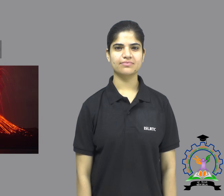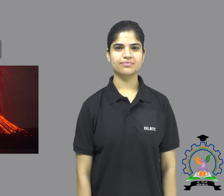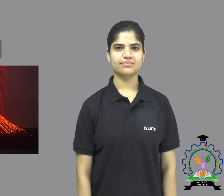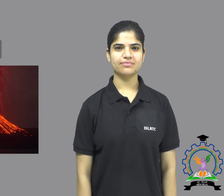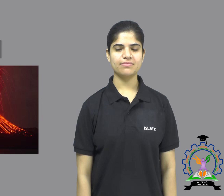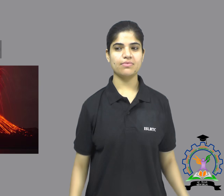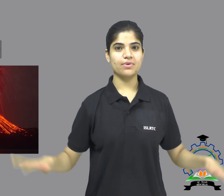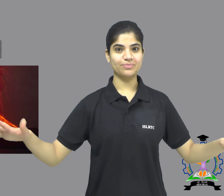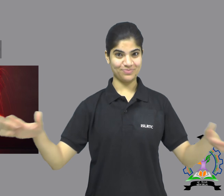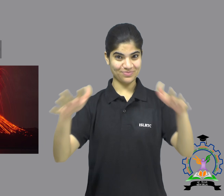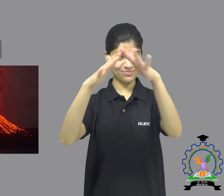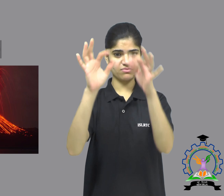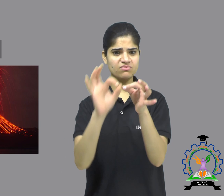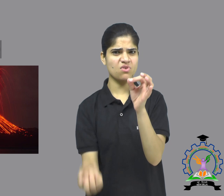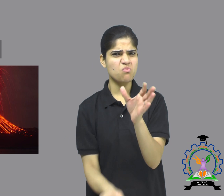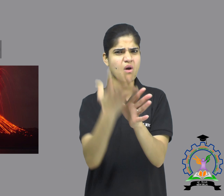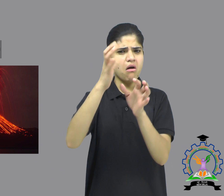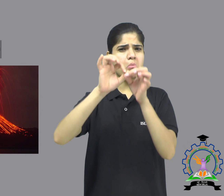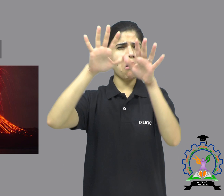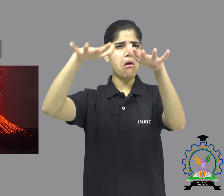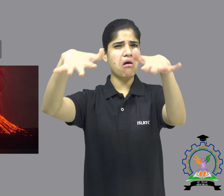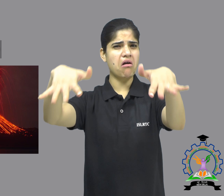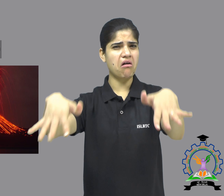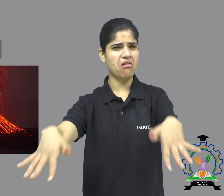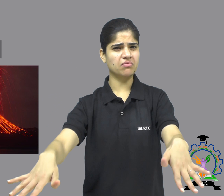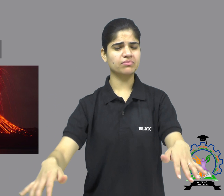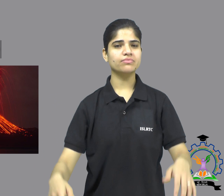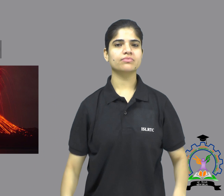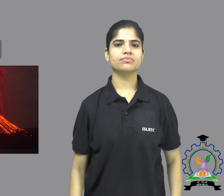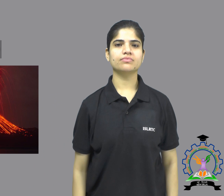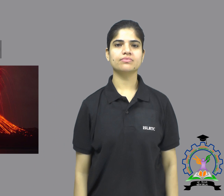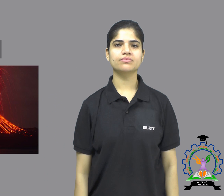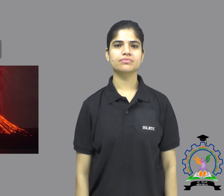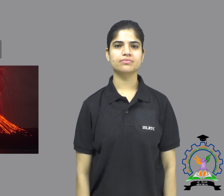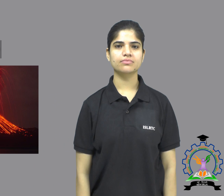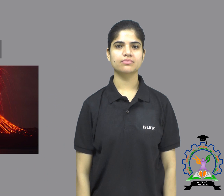Volcano